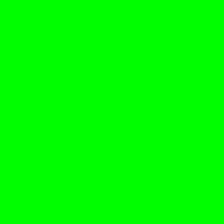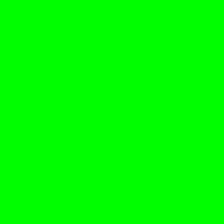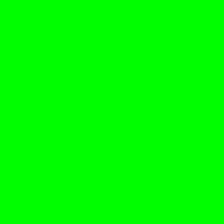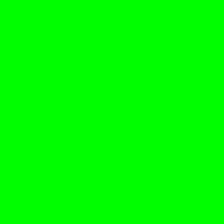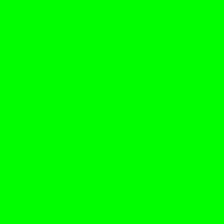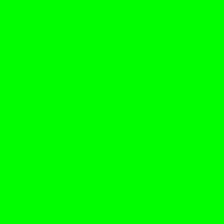Biết